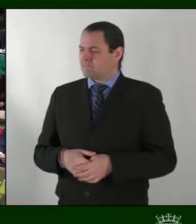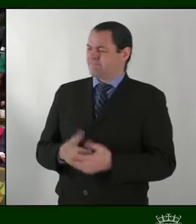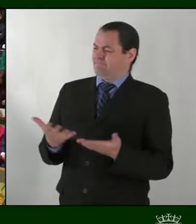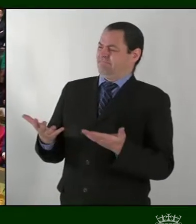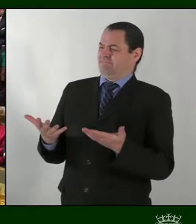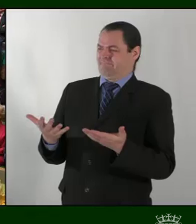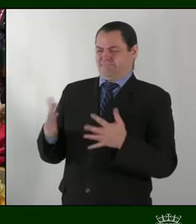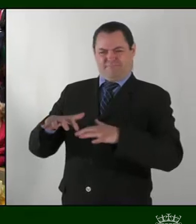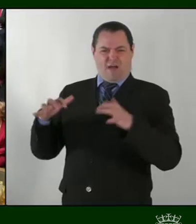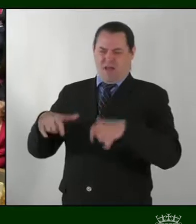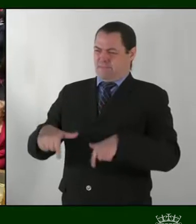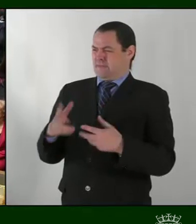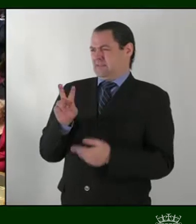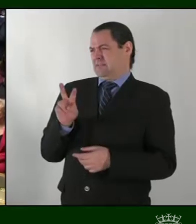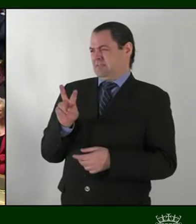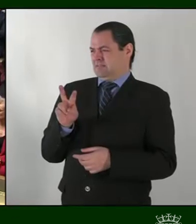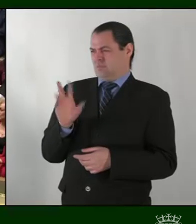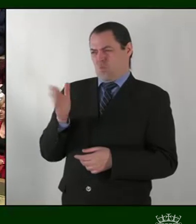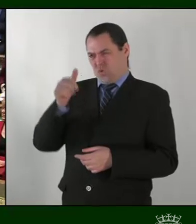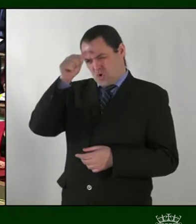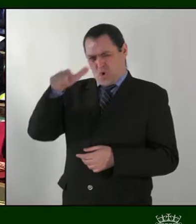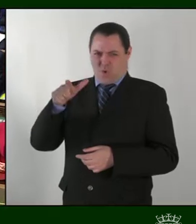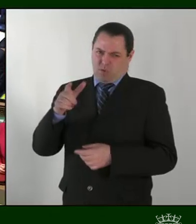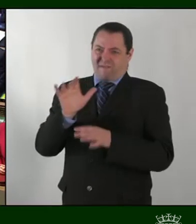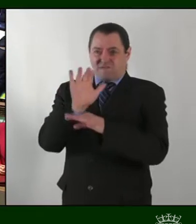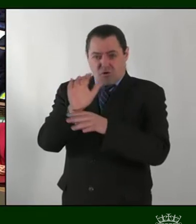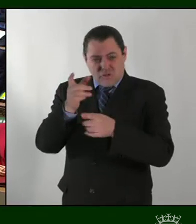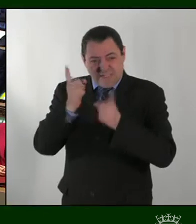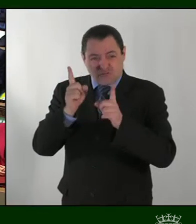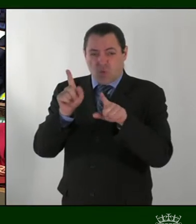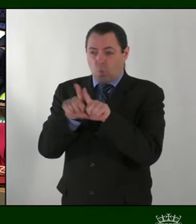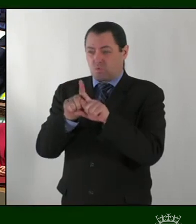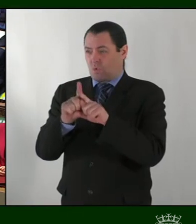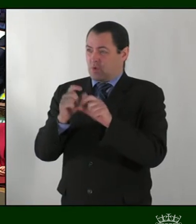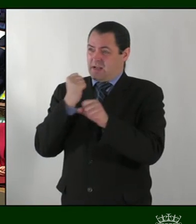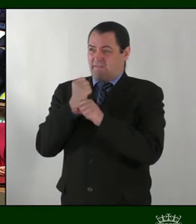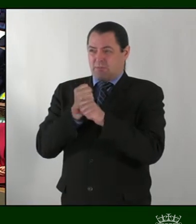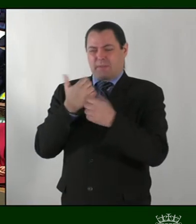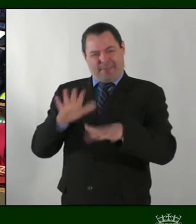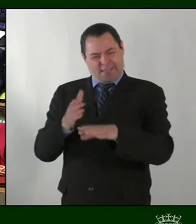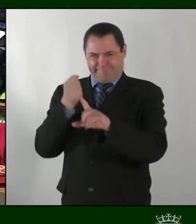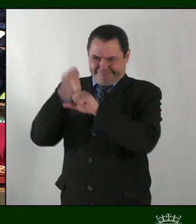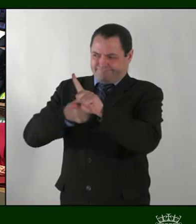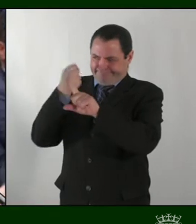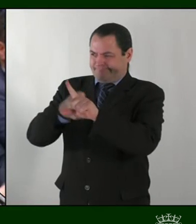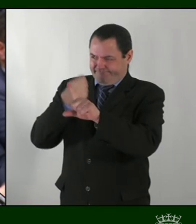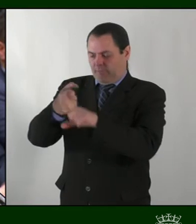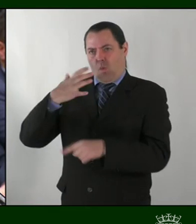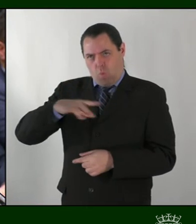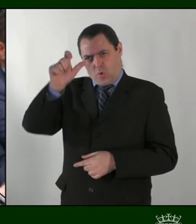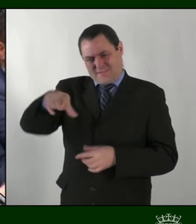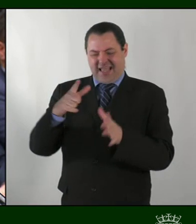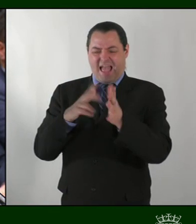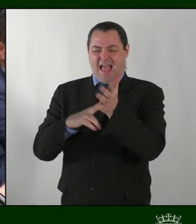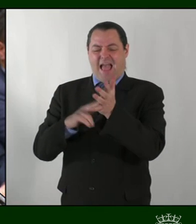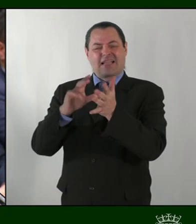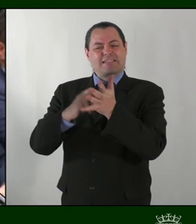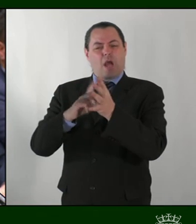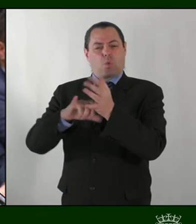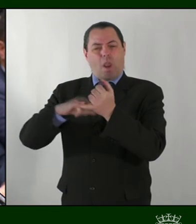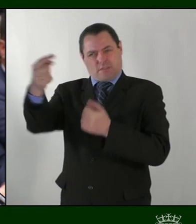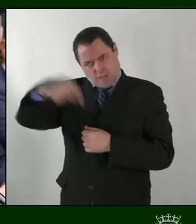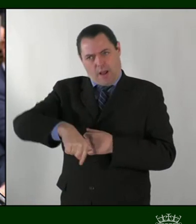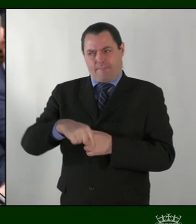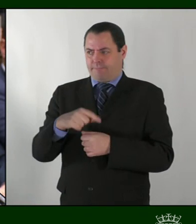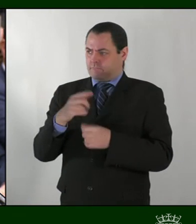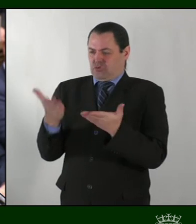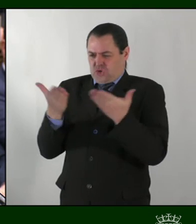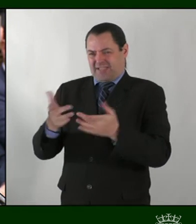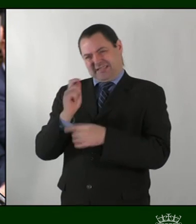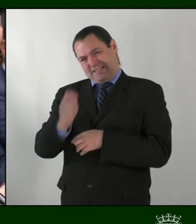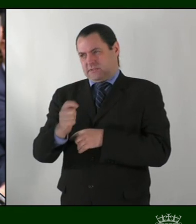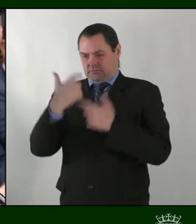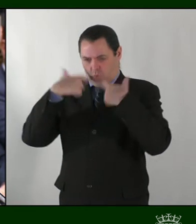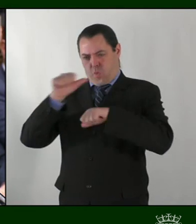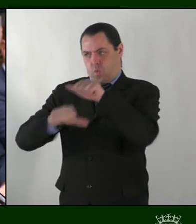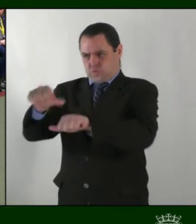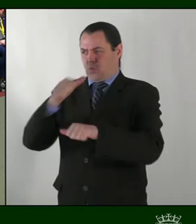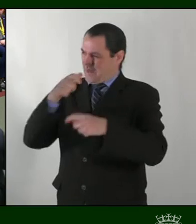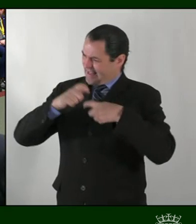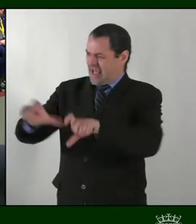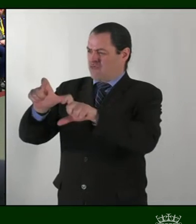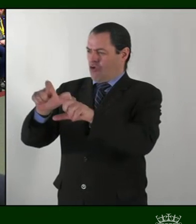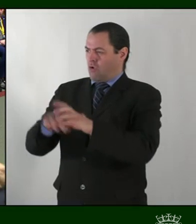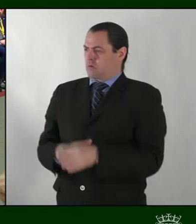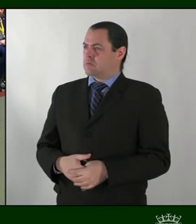The whole House will know that the Foreign Secretary and I, and the Government at every level, have tirelessly sought the extradition of Anne Sacoolas for justice in this country, and we will continue to do so.